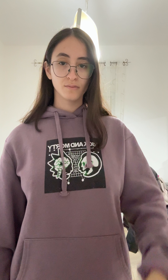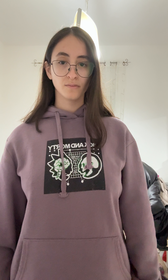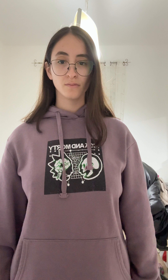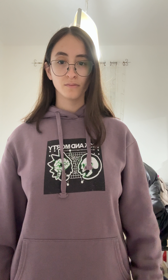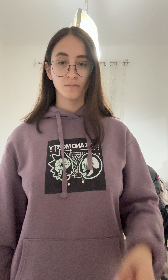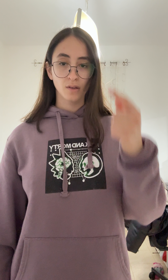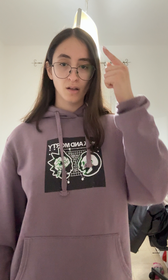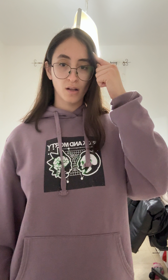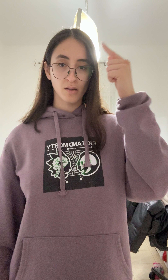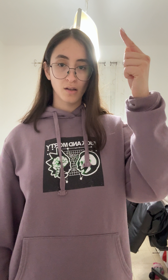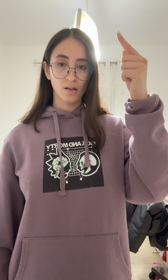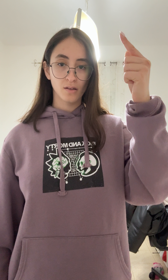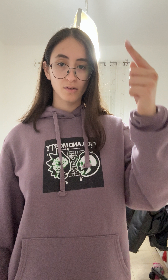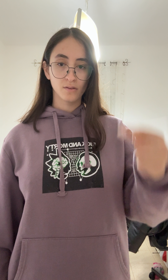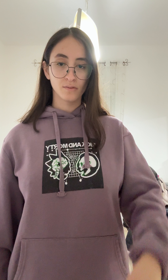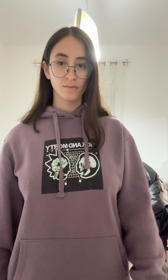לדעת